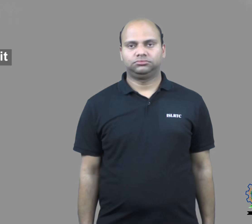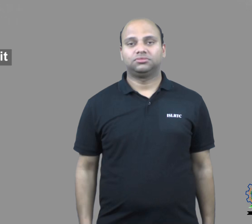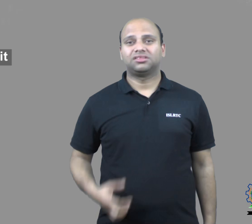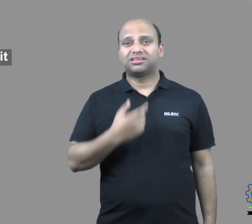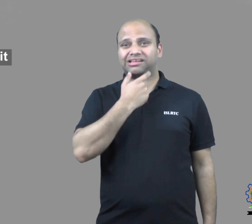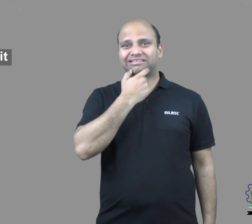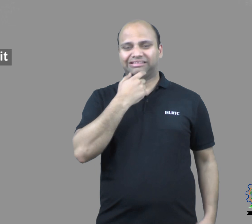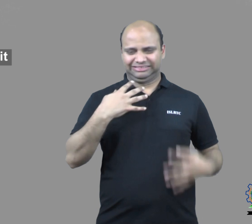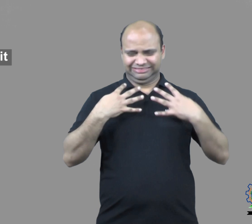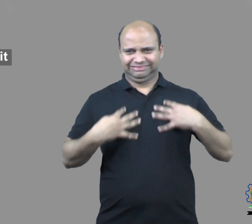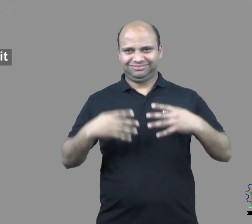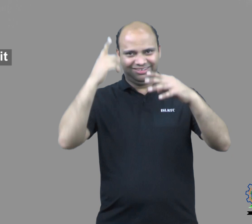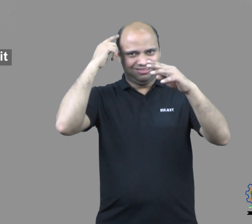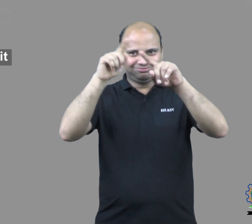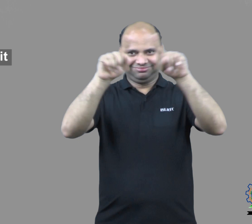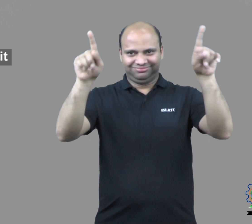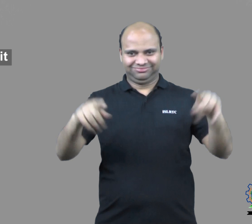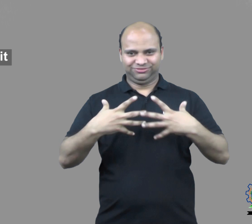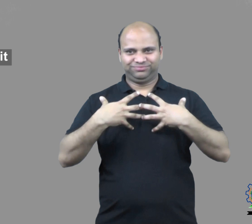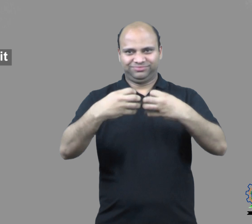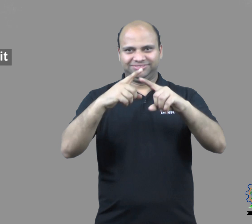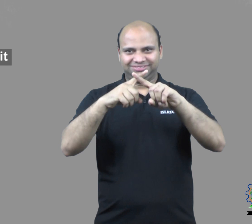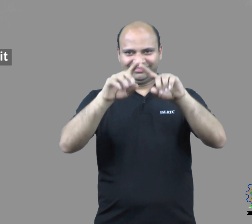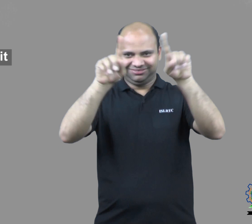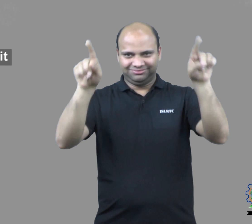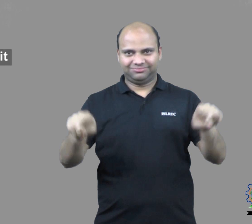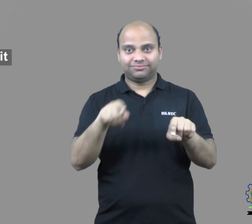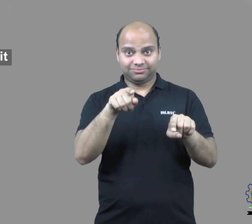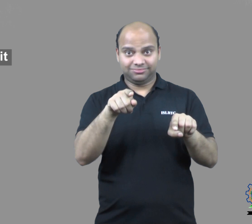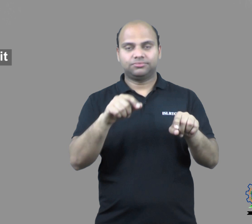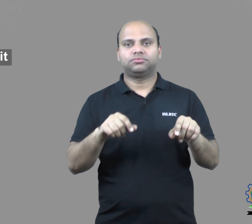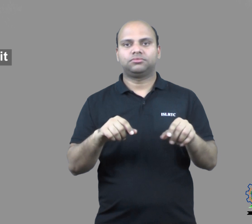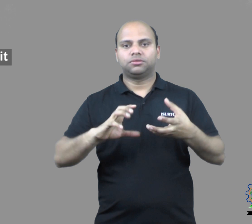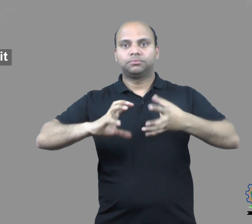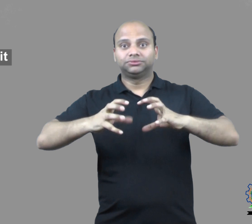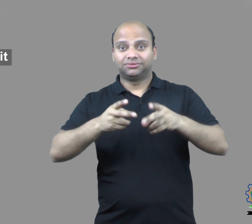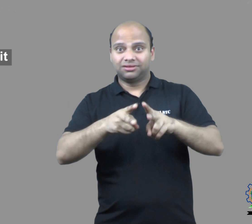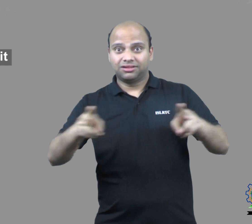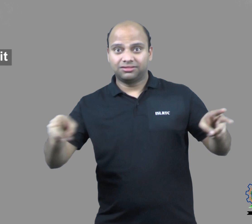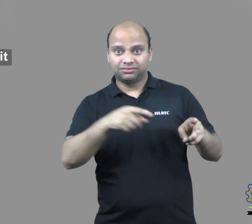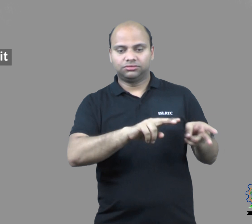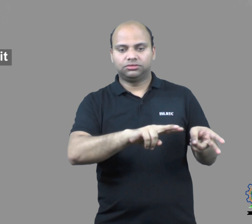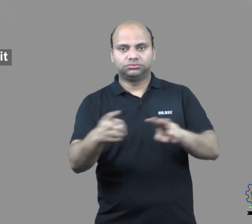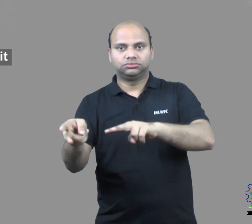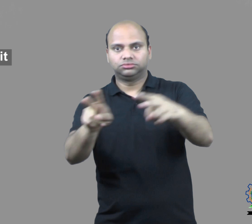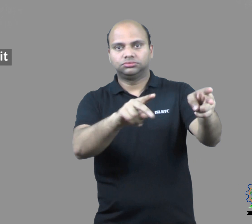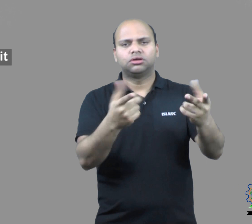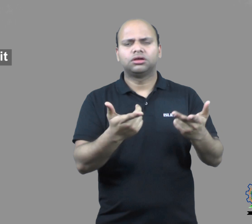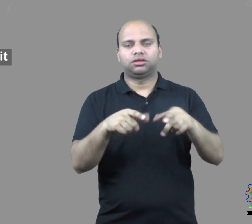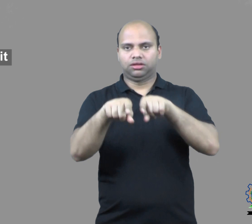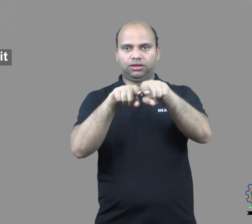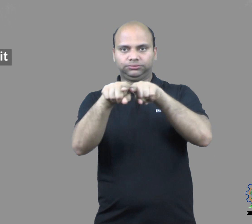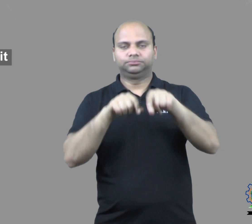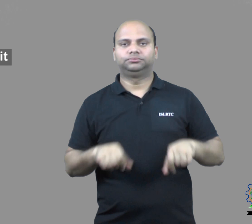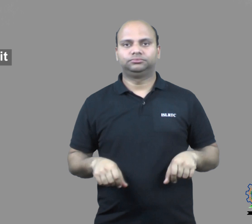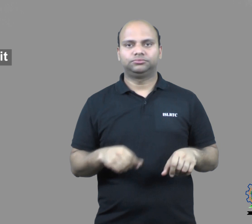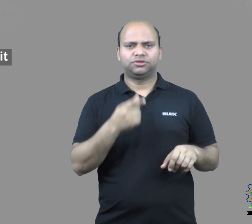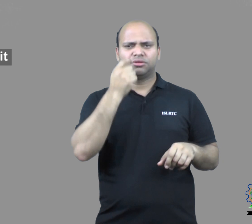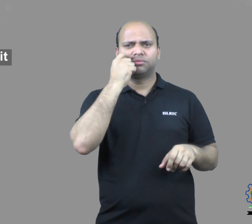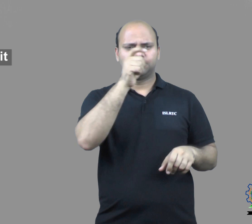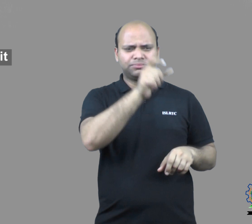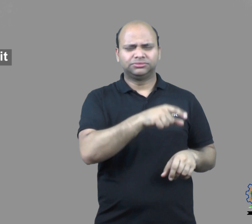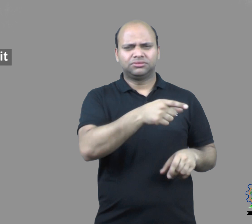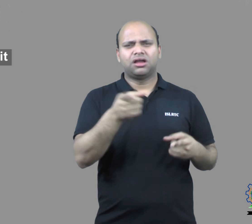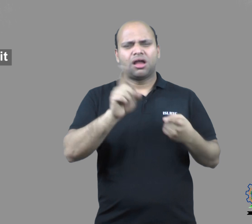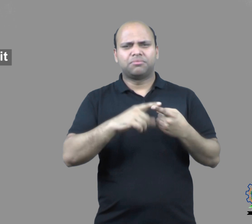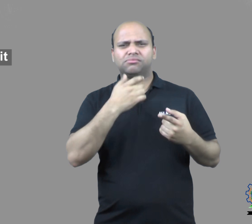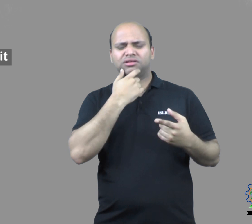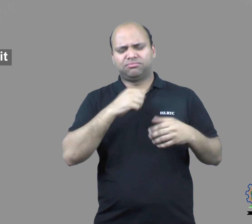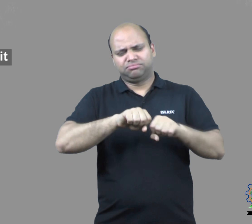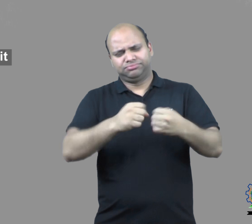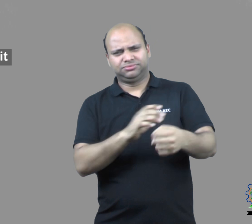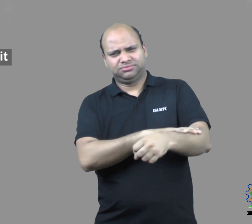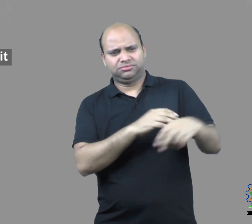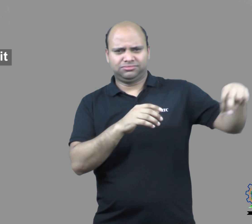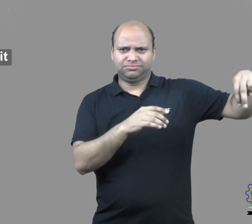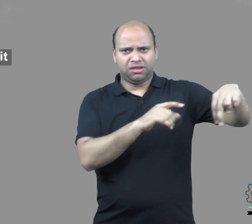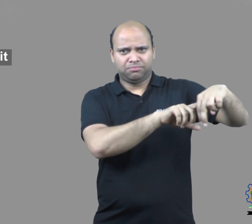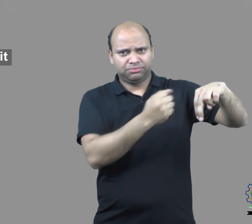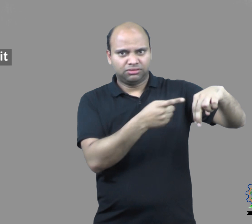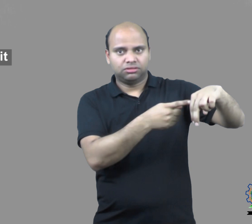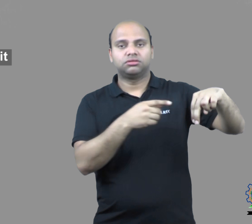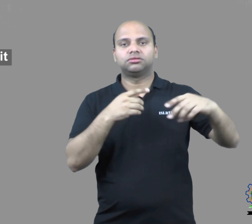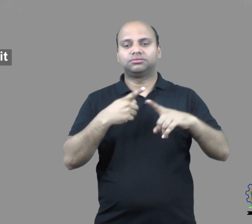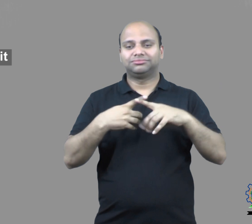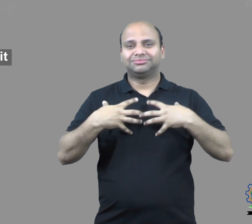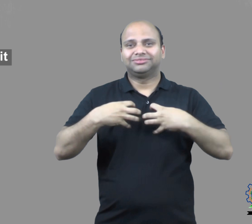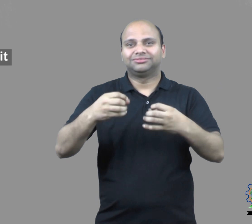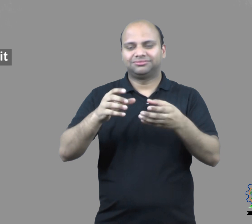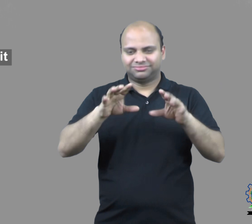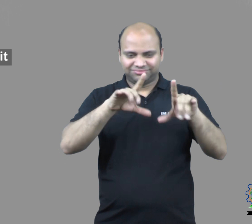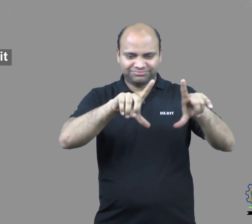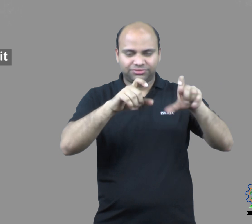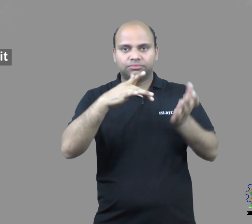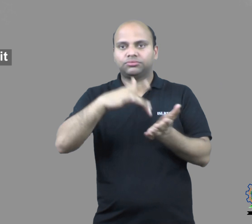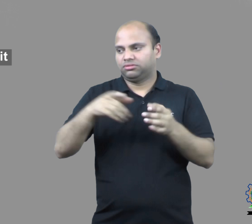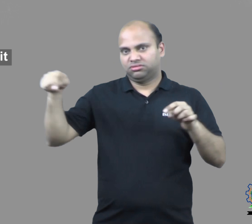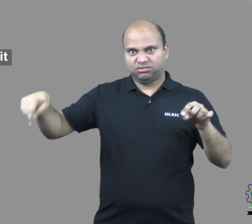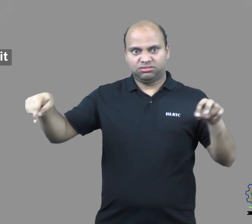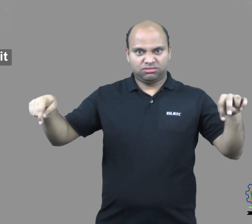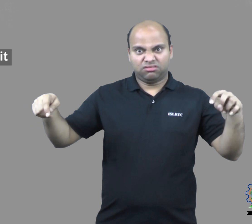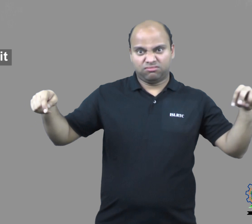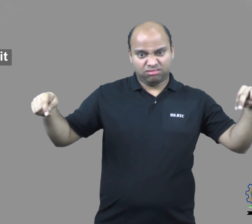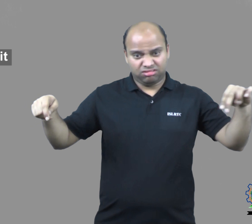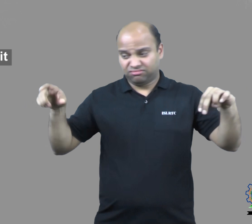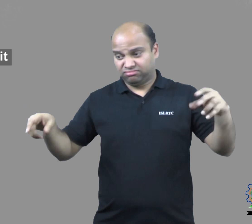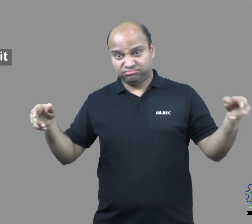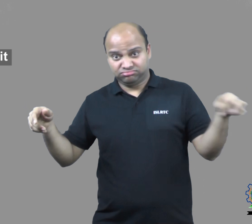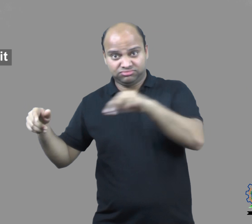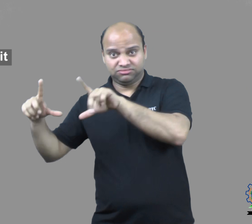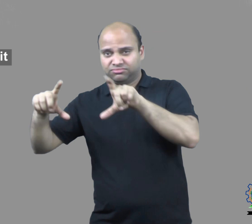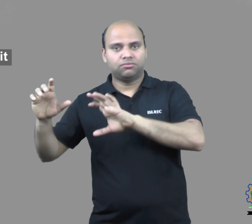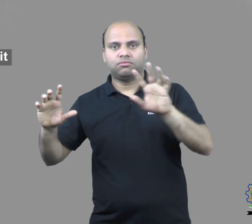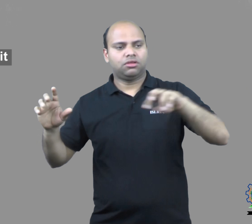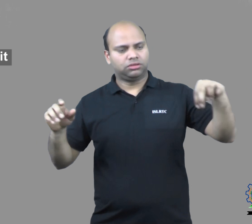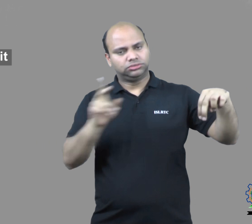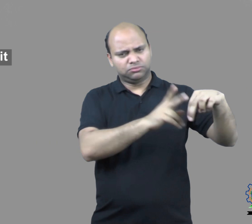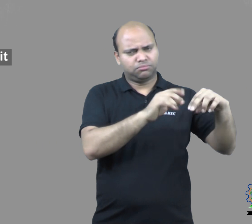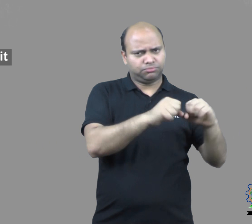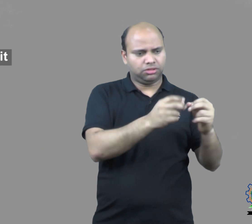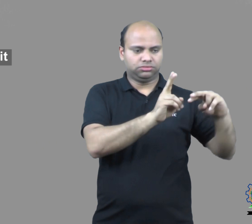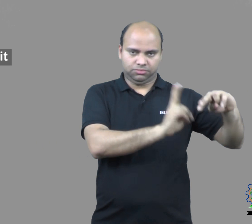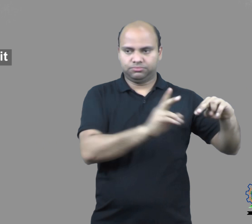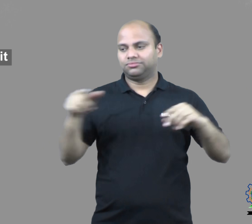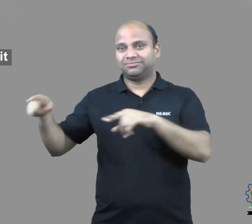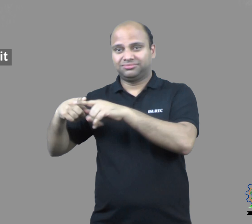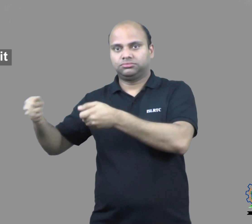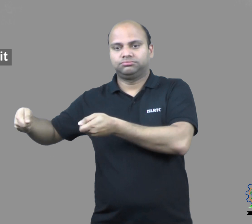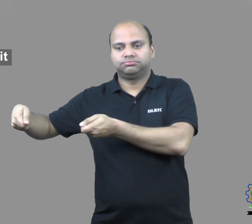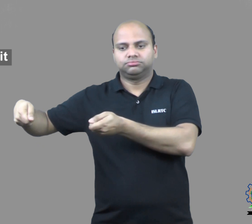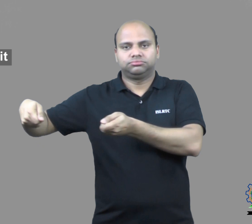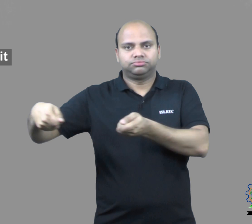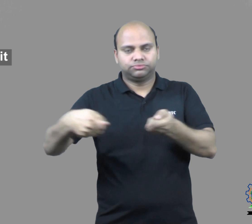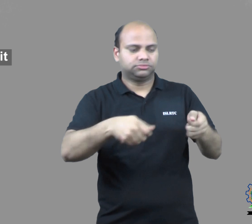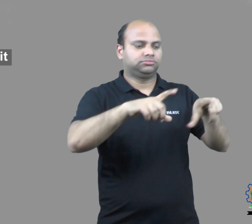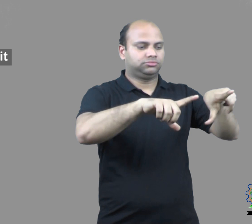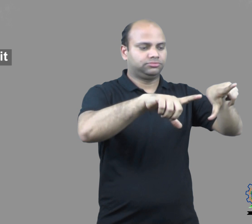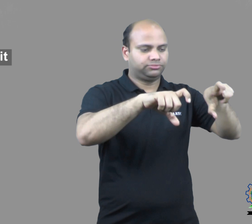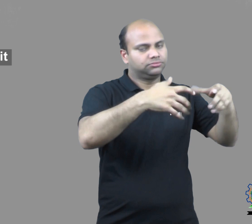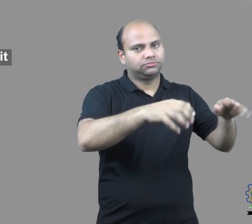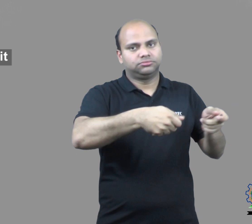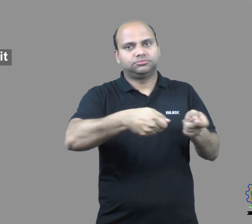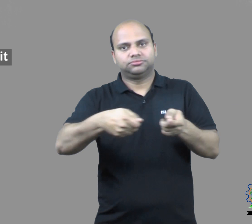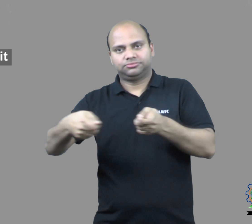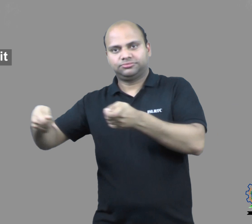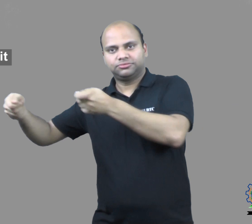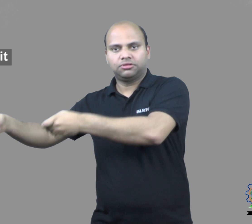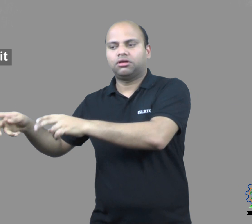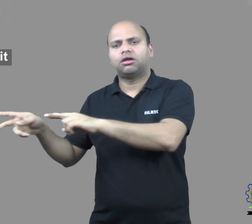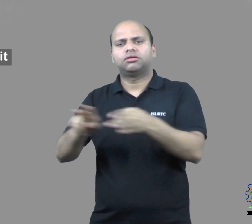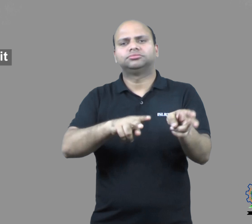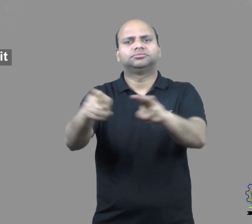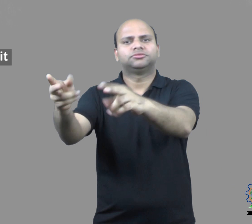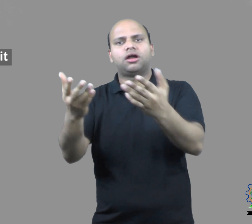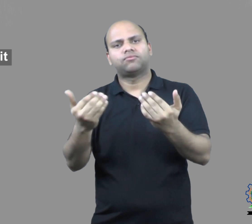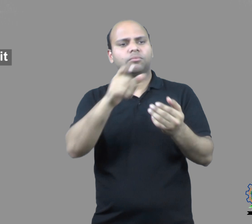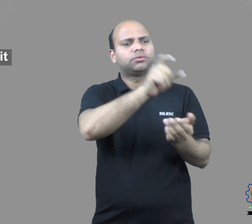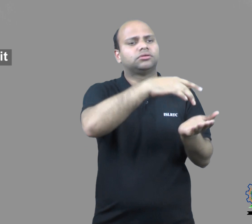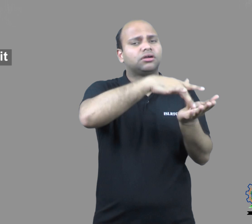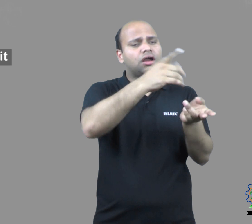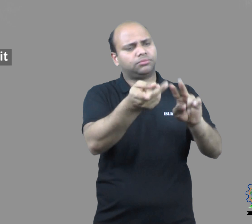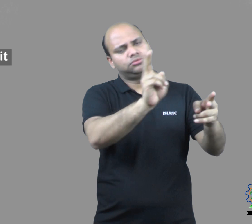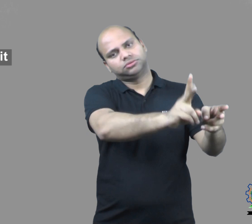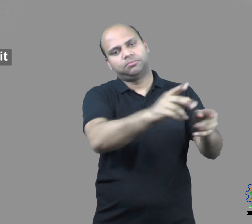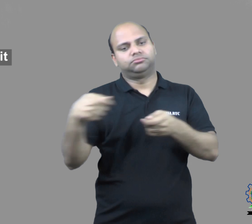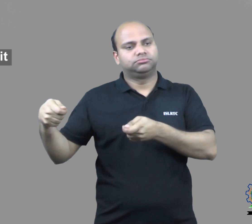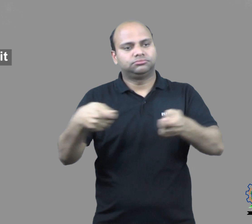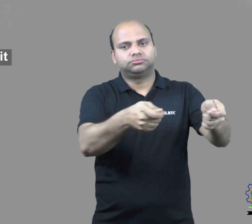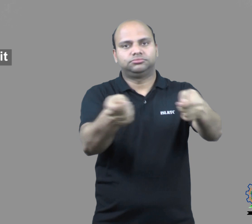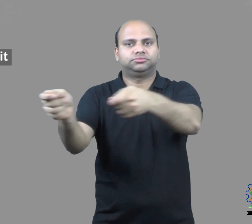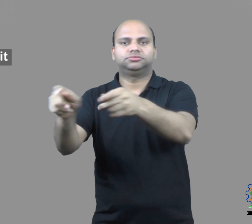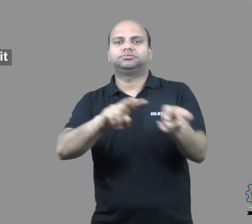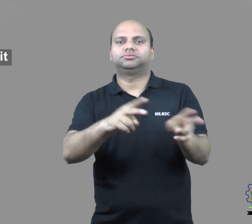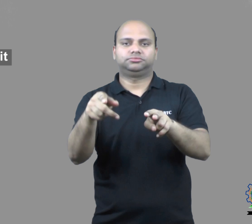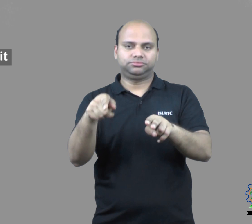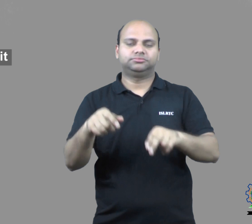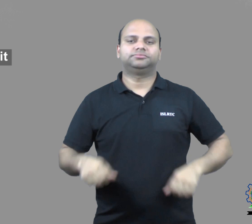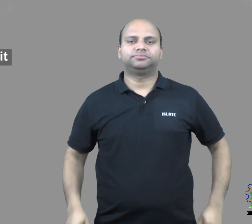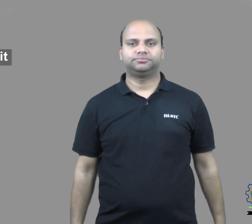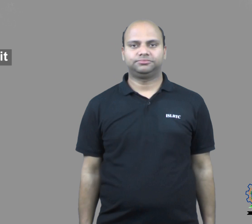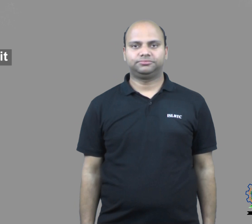Mobile X-Ray Unit